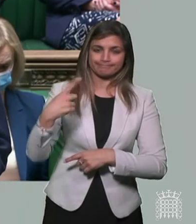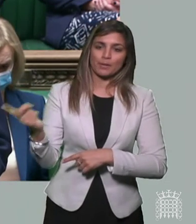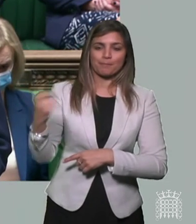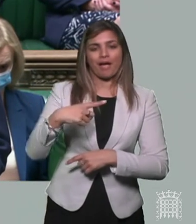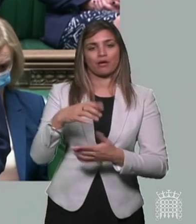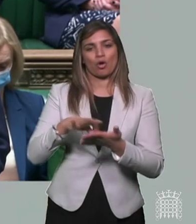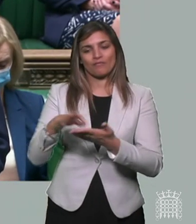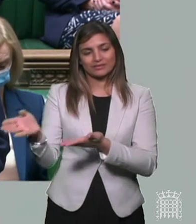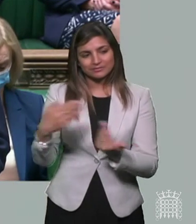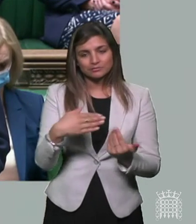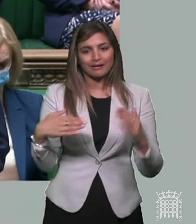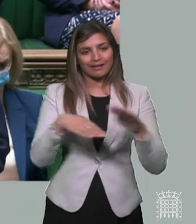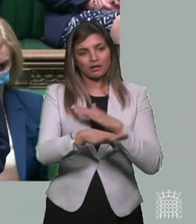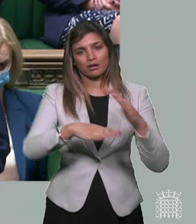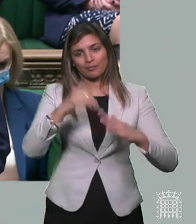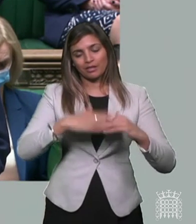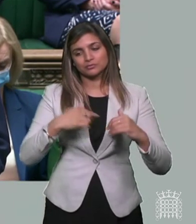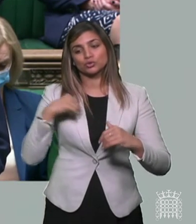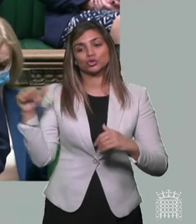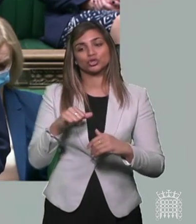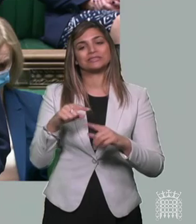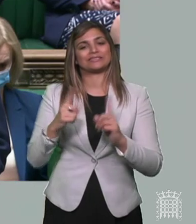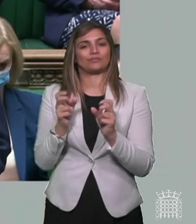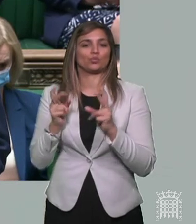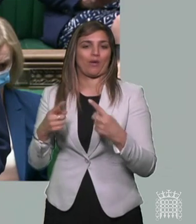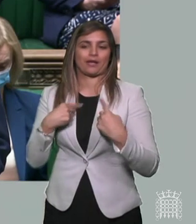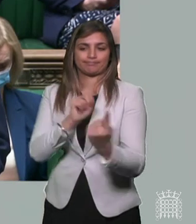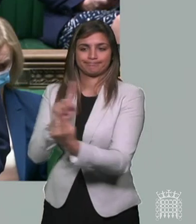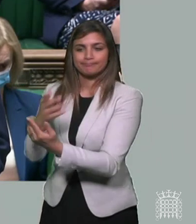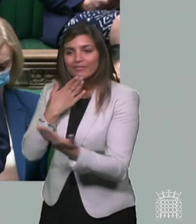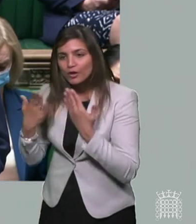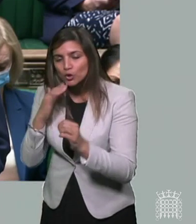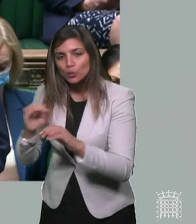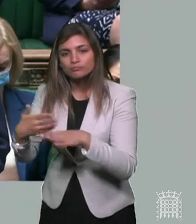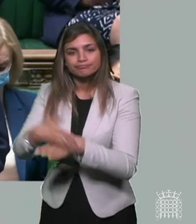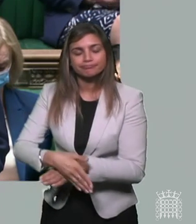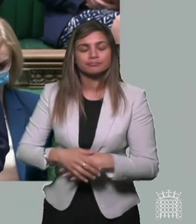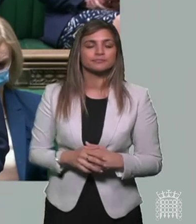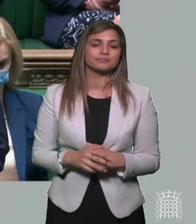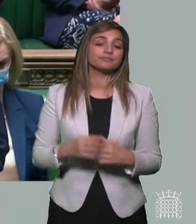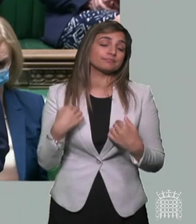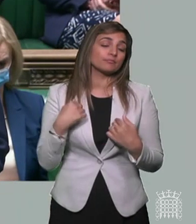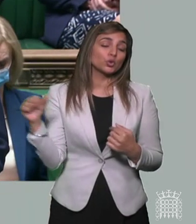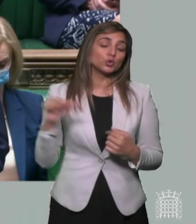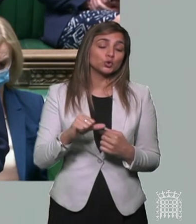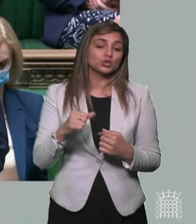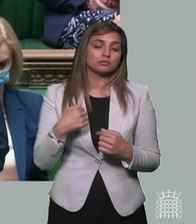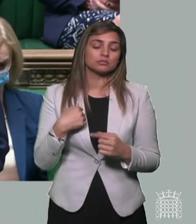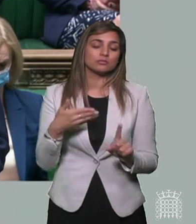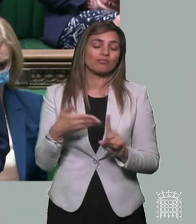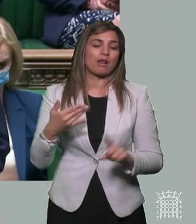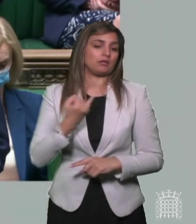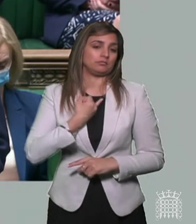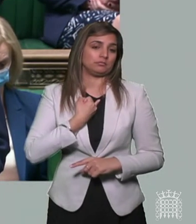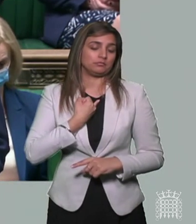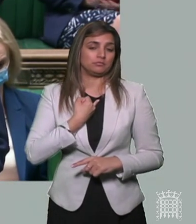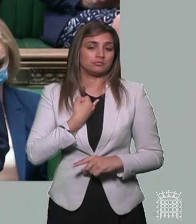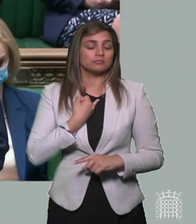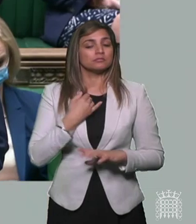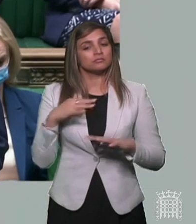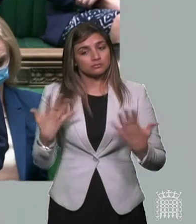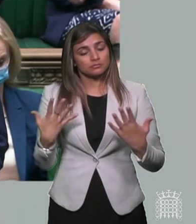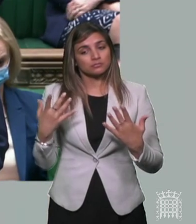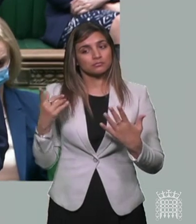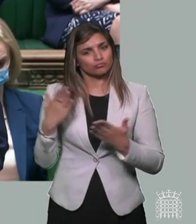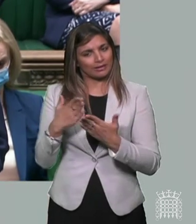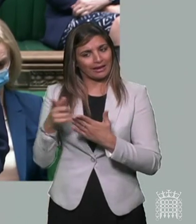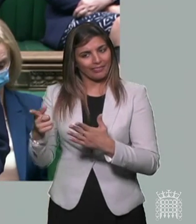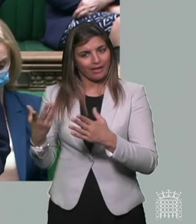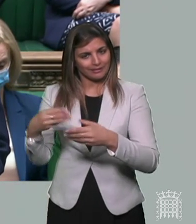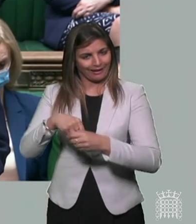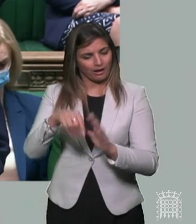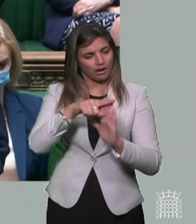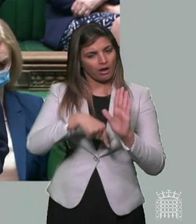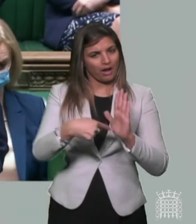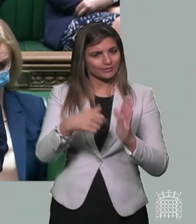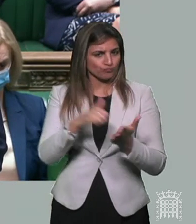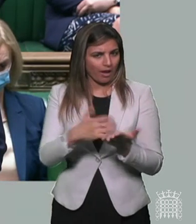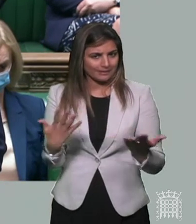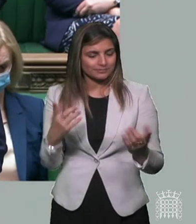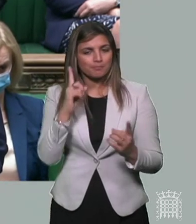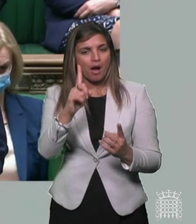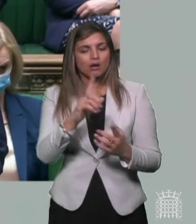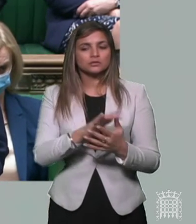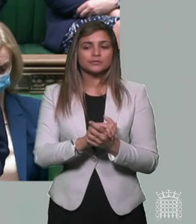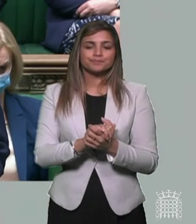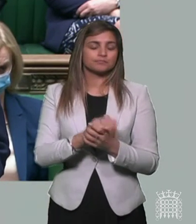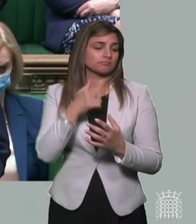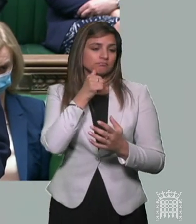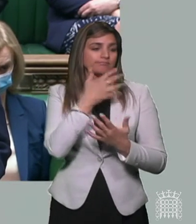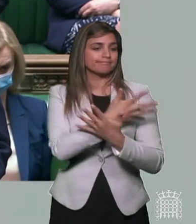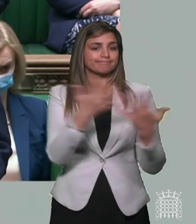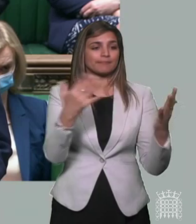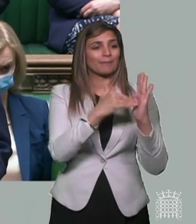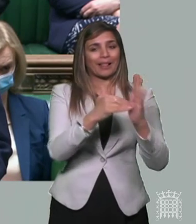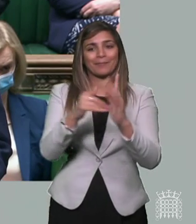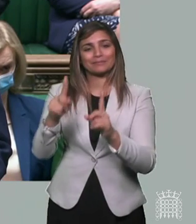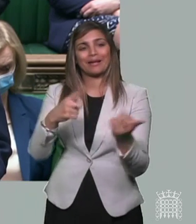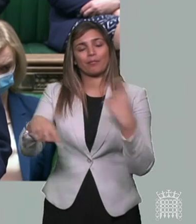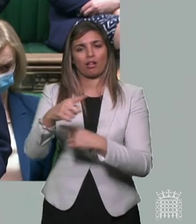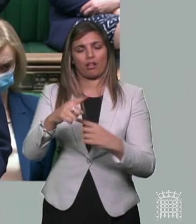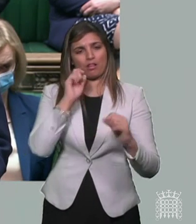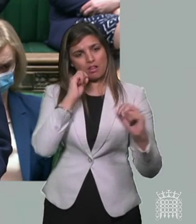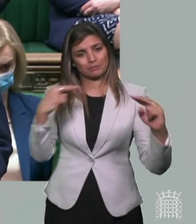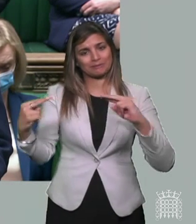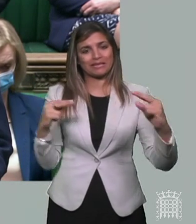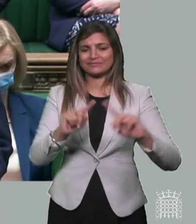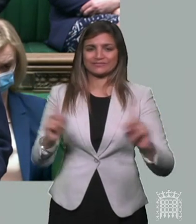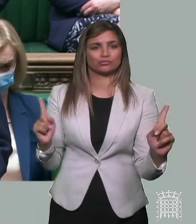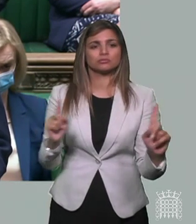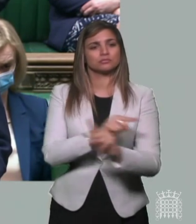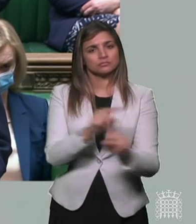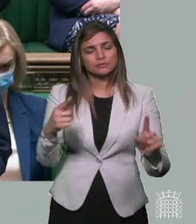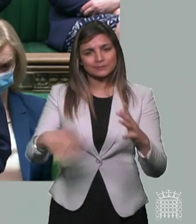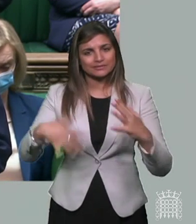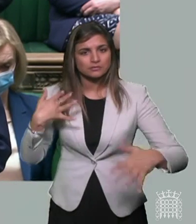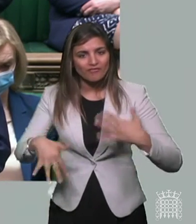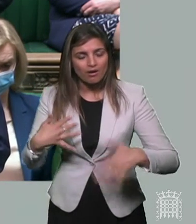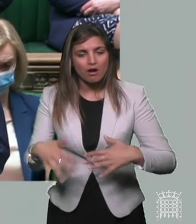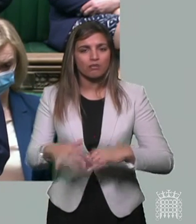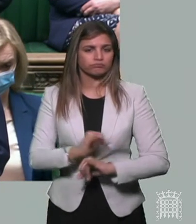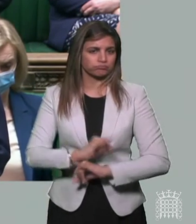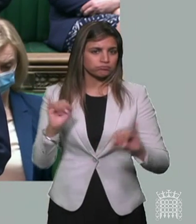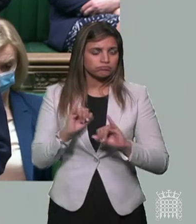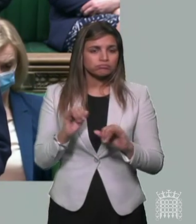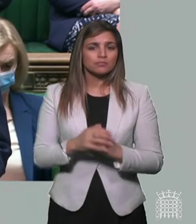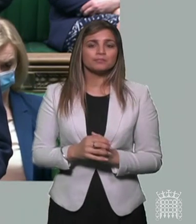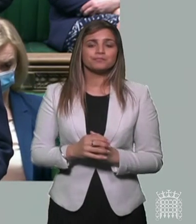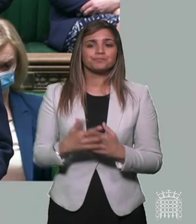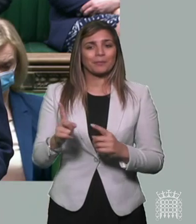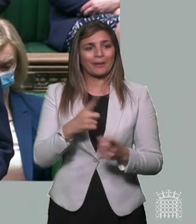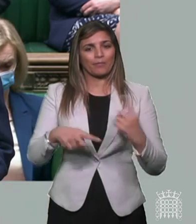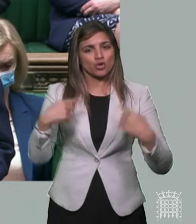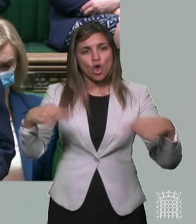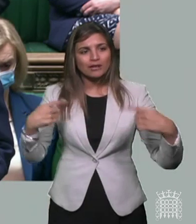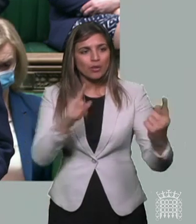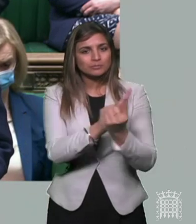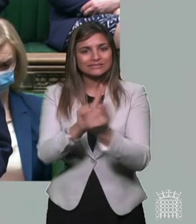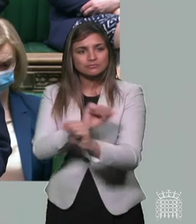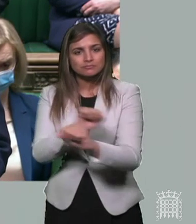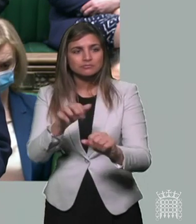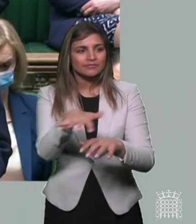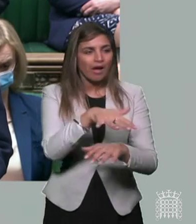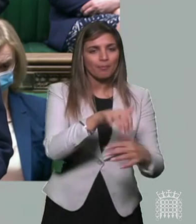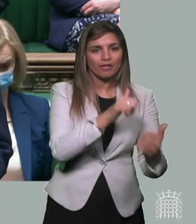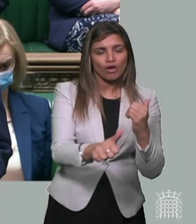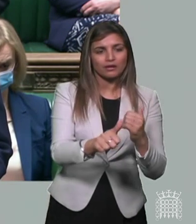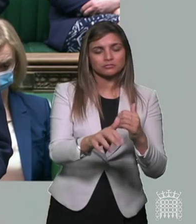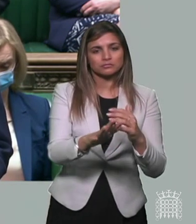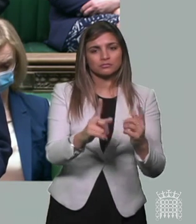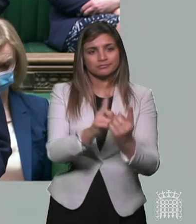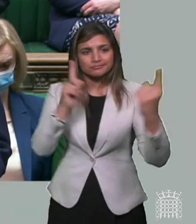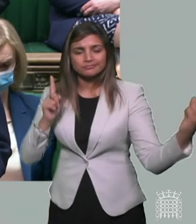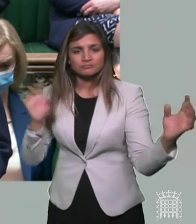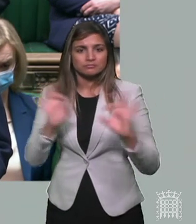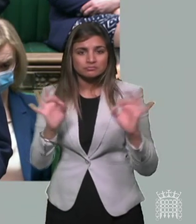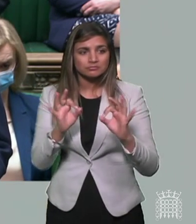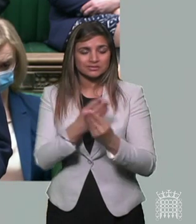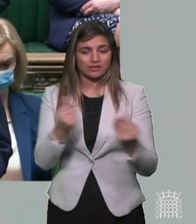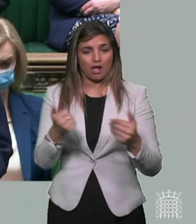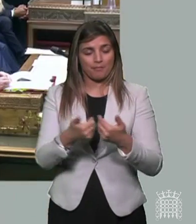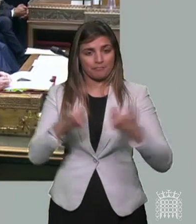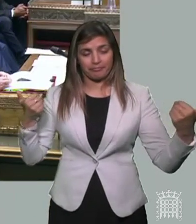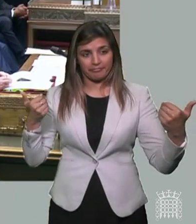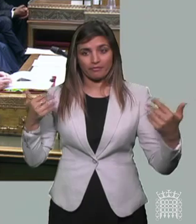I should have found some other way to thank them, and I should have recognised that even if it could be said technically to fall within the guidance, there would be millions and millions of people who simply would not see it that way—people who suffered terribly, people who were forbidden from meeting loved ones at all, inside or outside—and